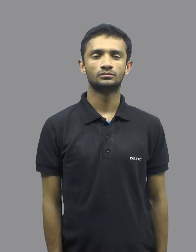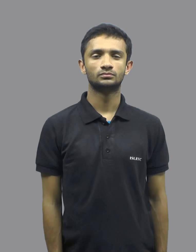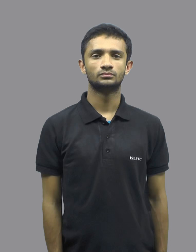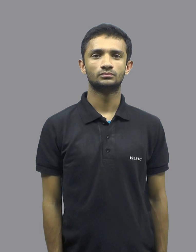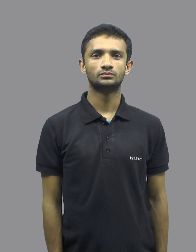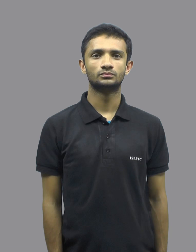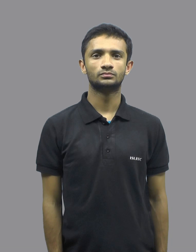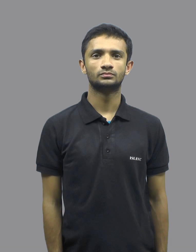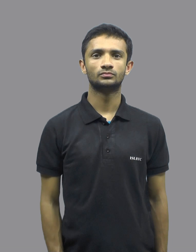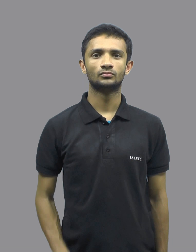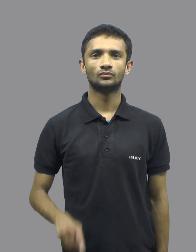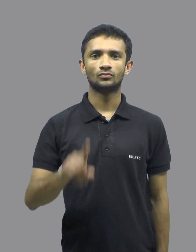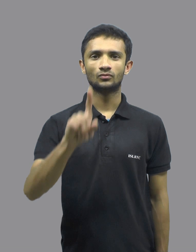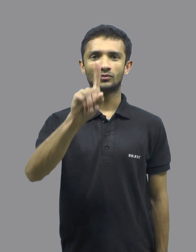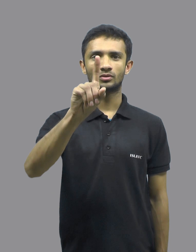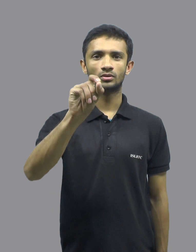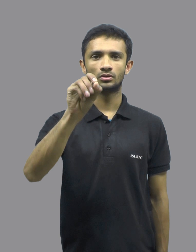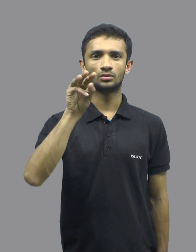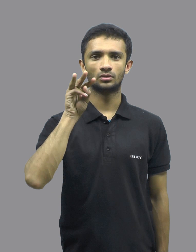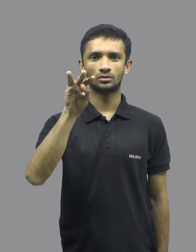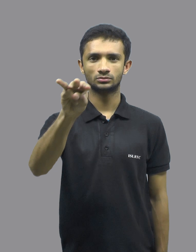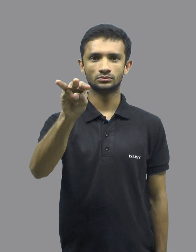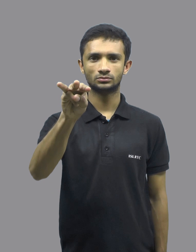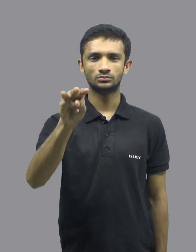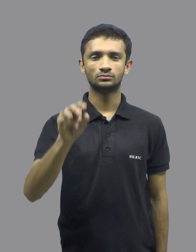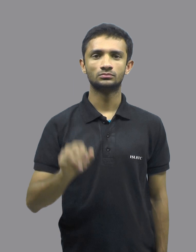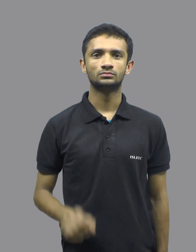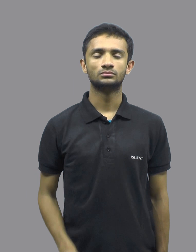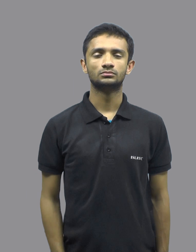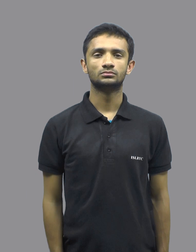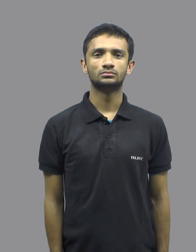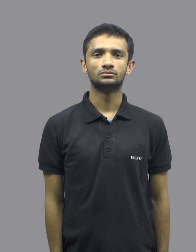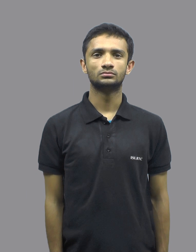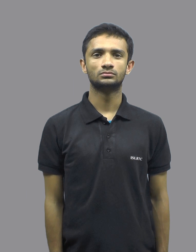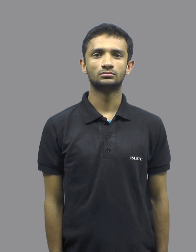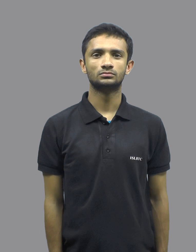10000 Ten Thousand